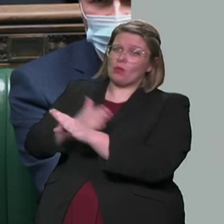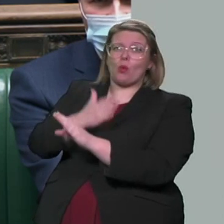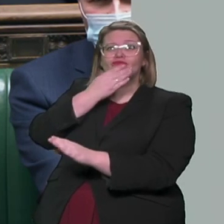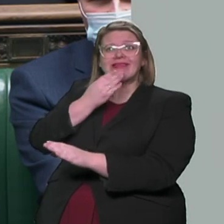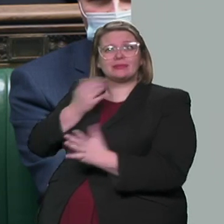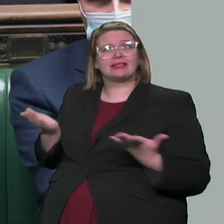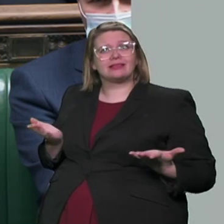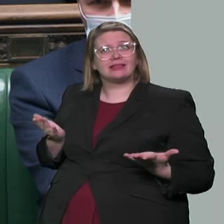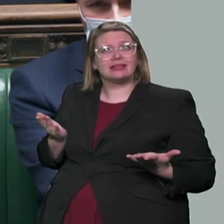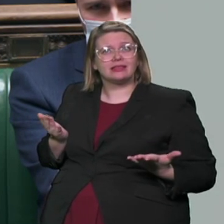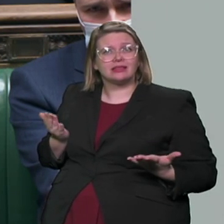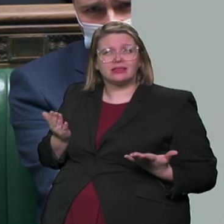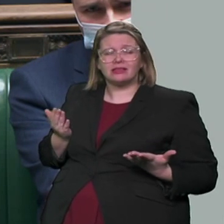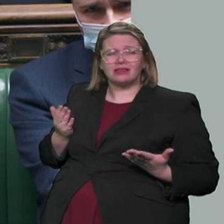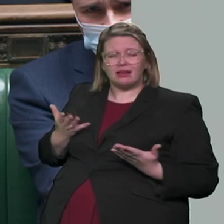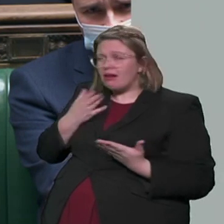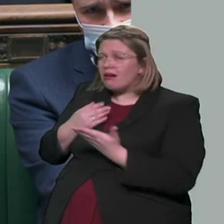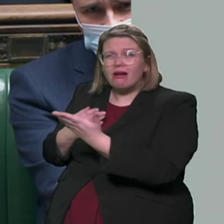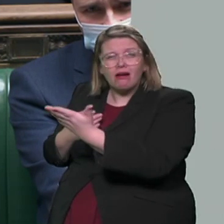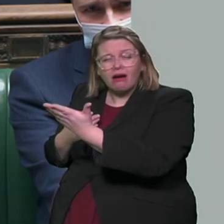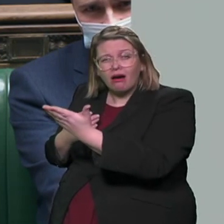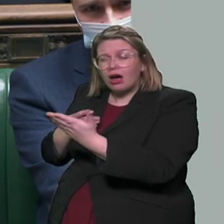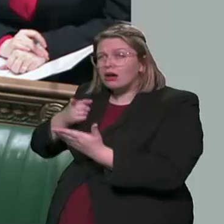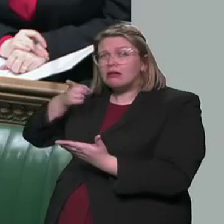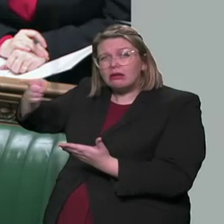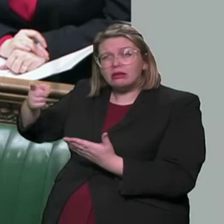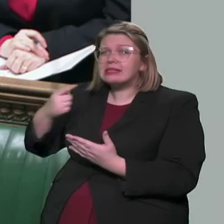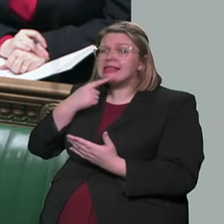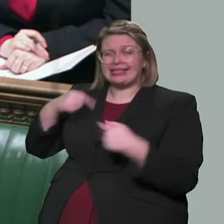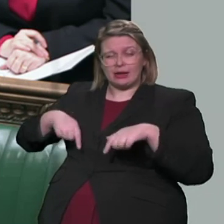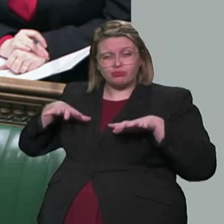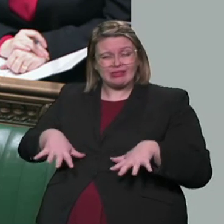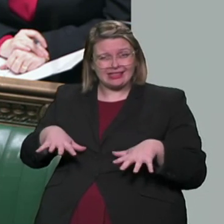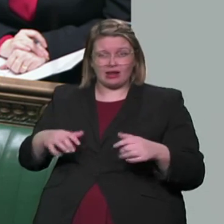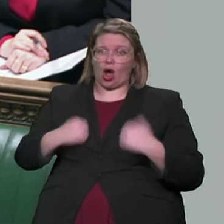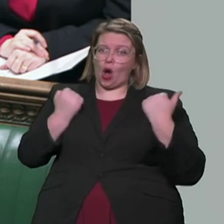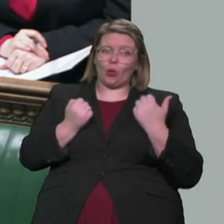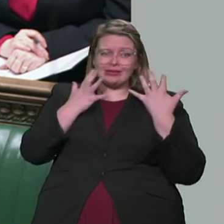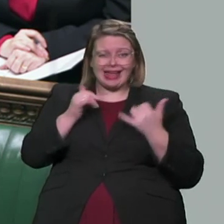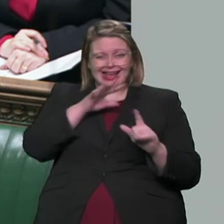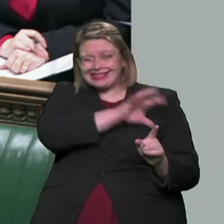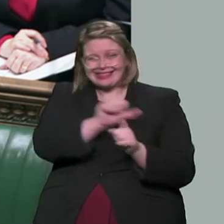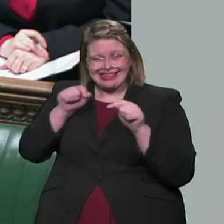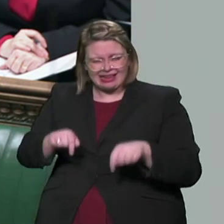She made an incredible point: she said that this country did not have its own diagnostics capabilities.